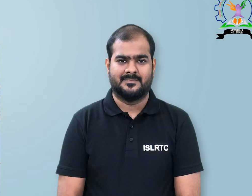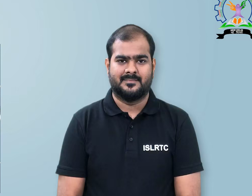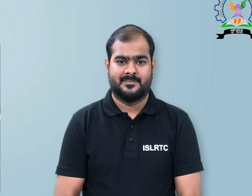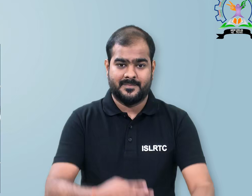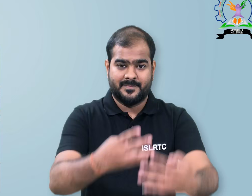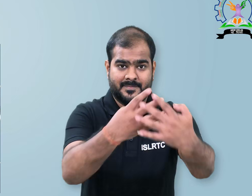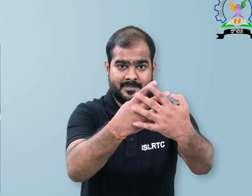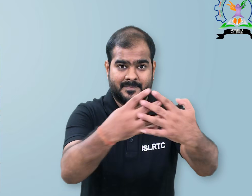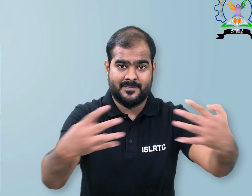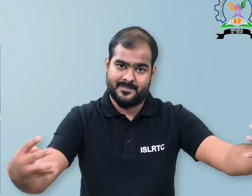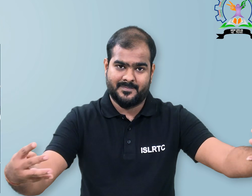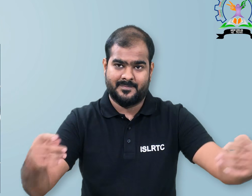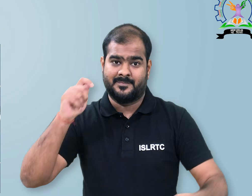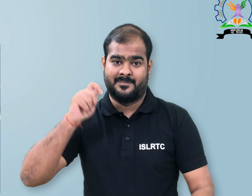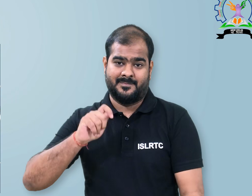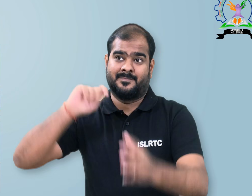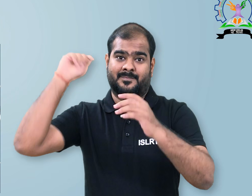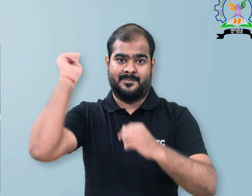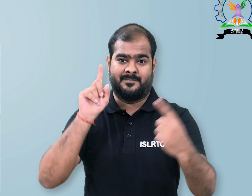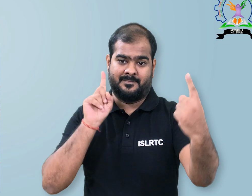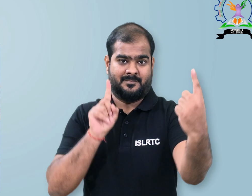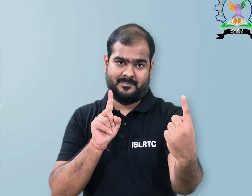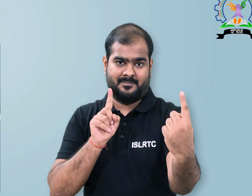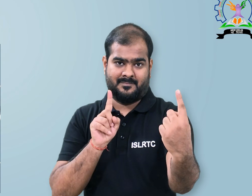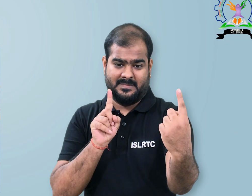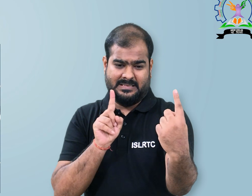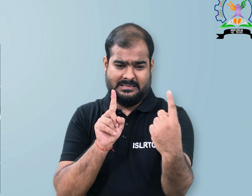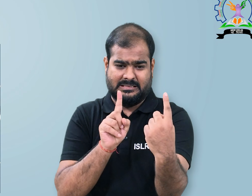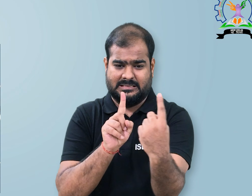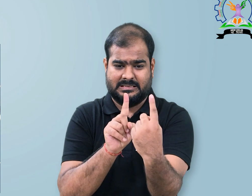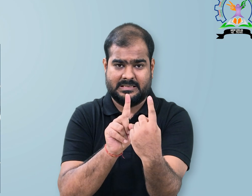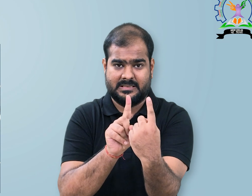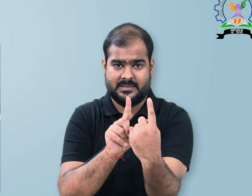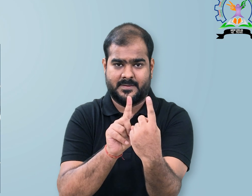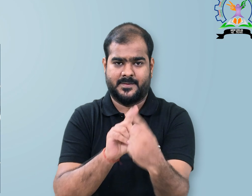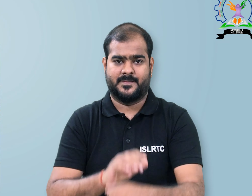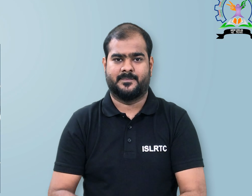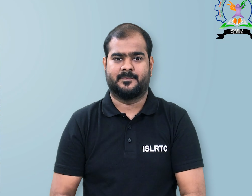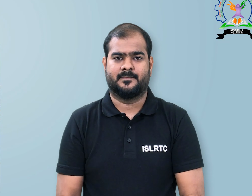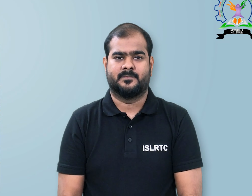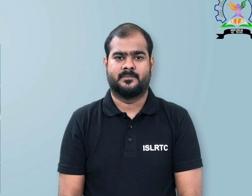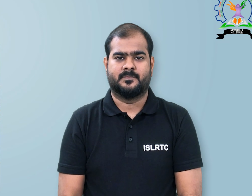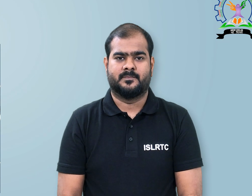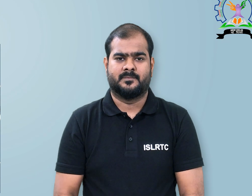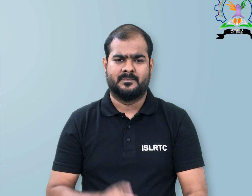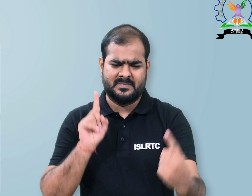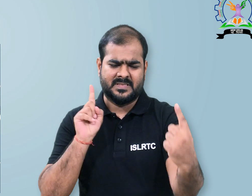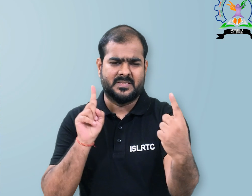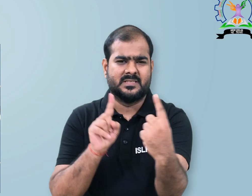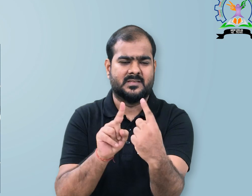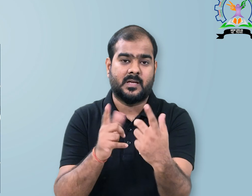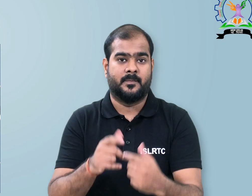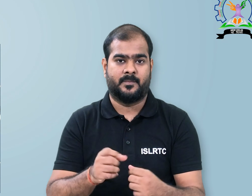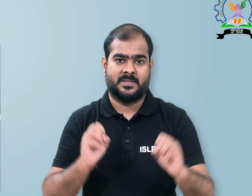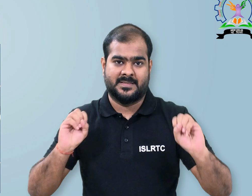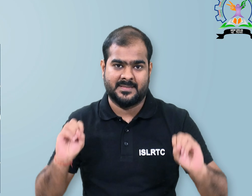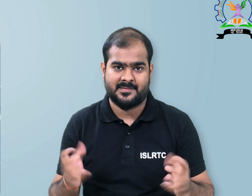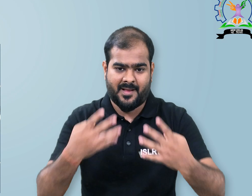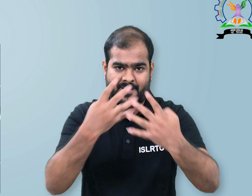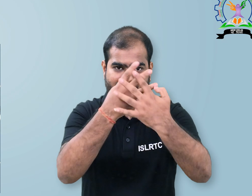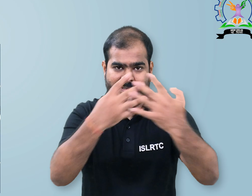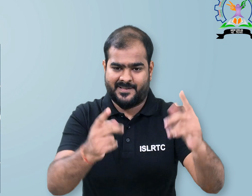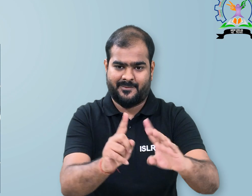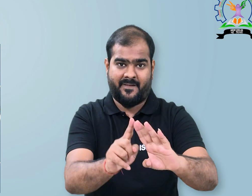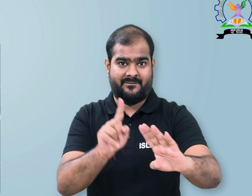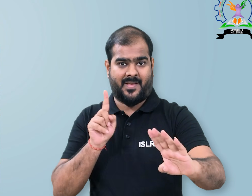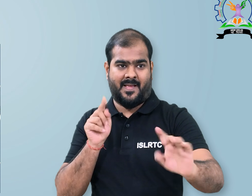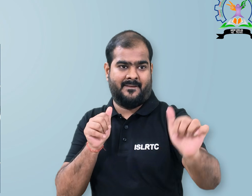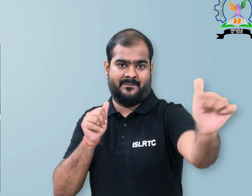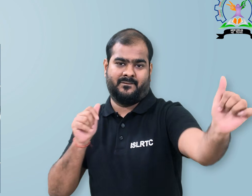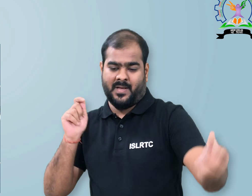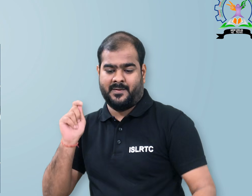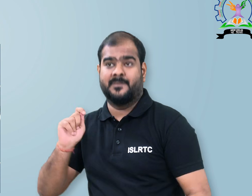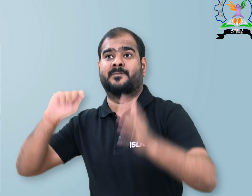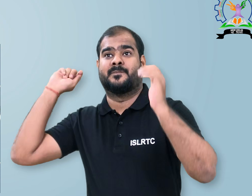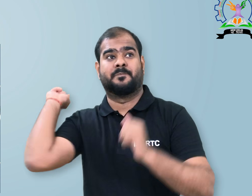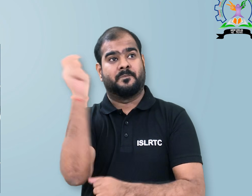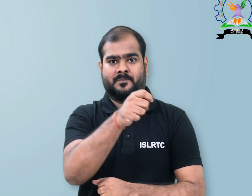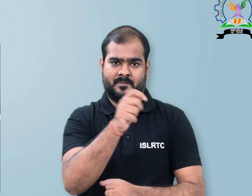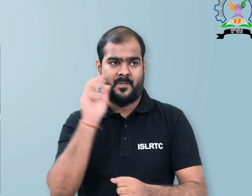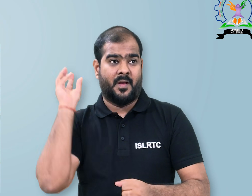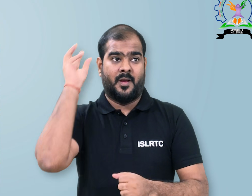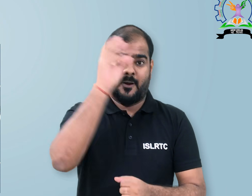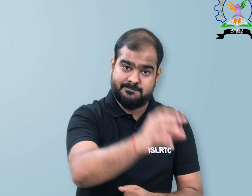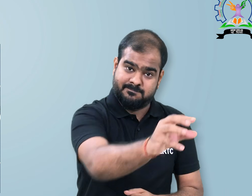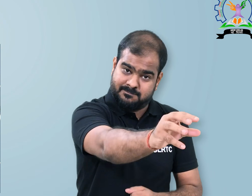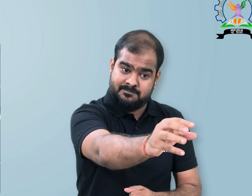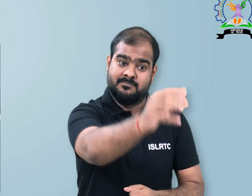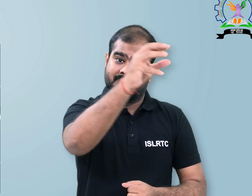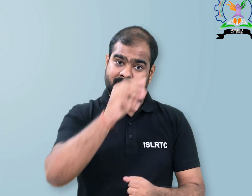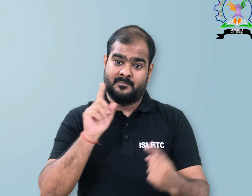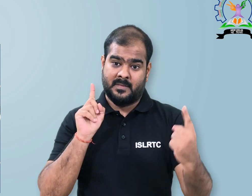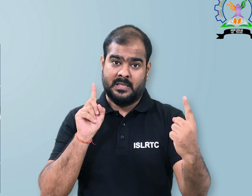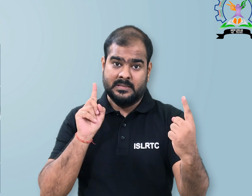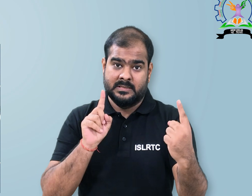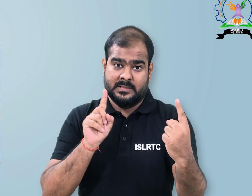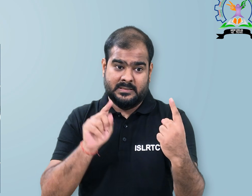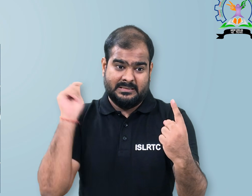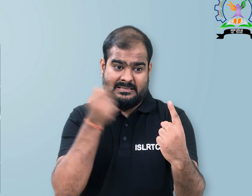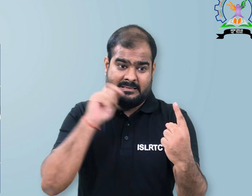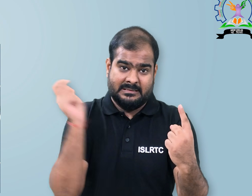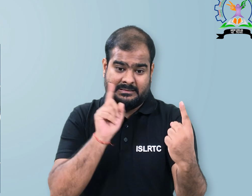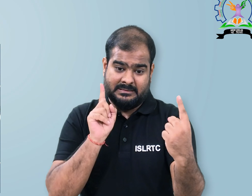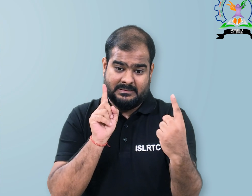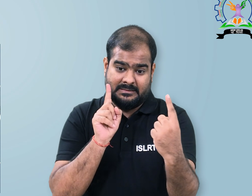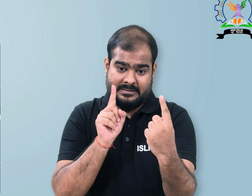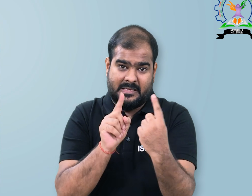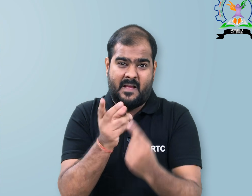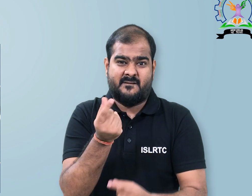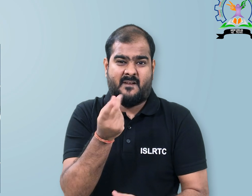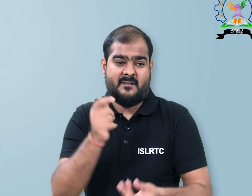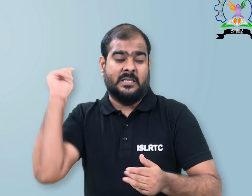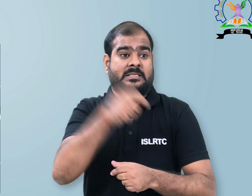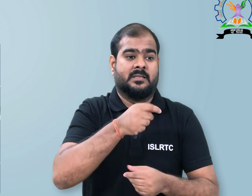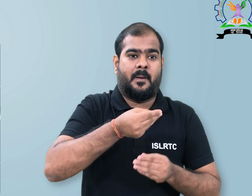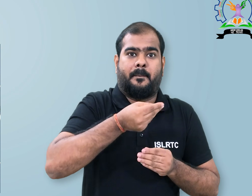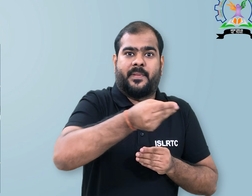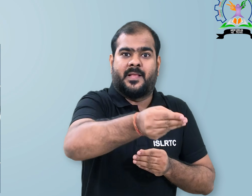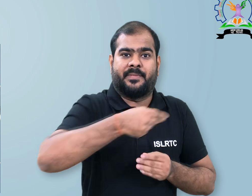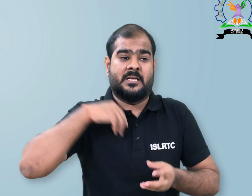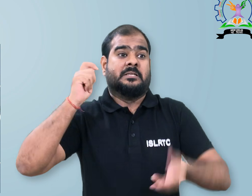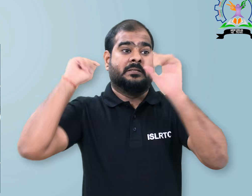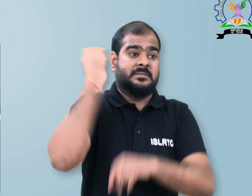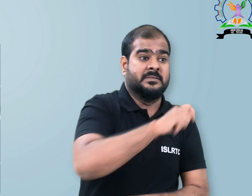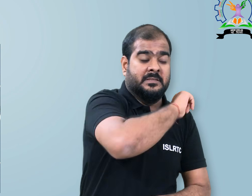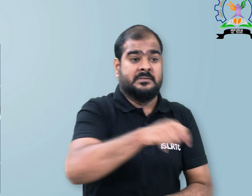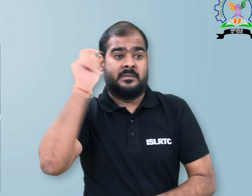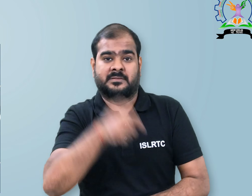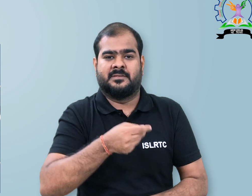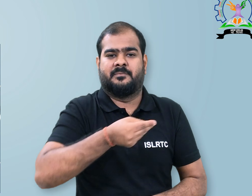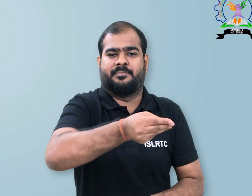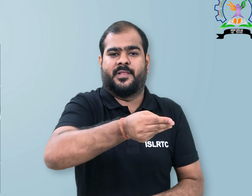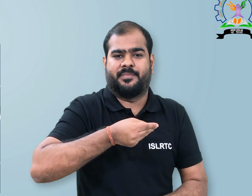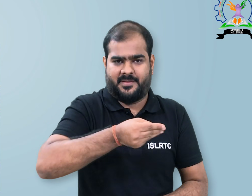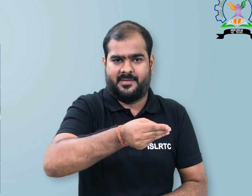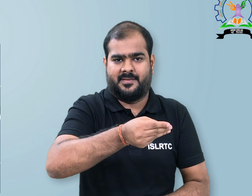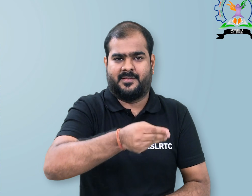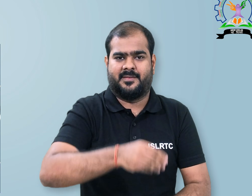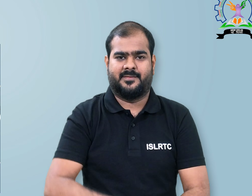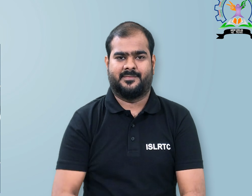Netplay Netplay: The act of playing shots near the net, often involving volleys and quick reflexes.